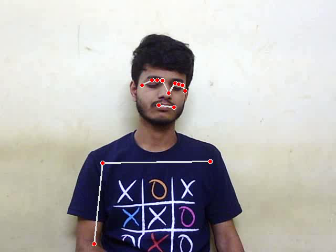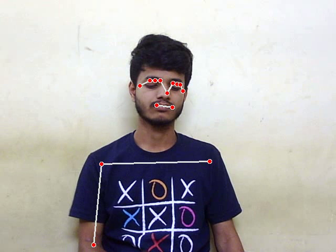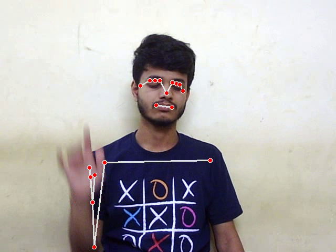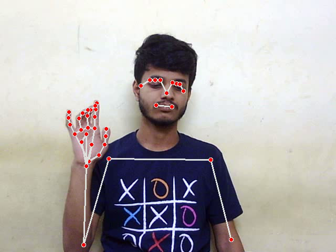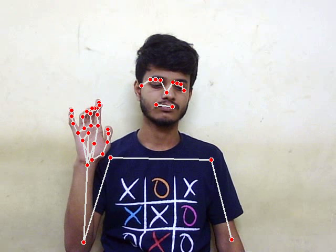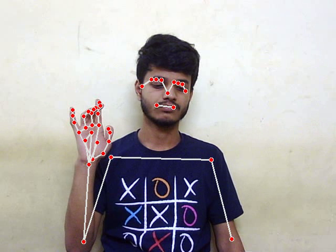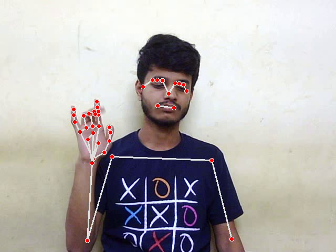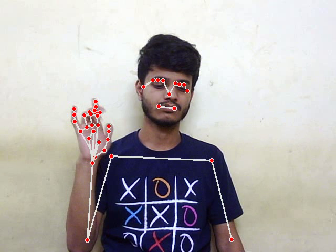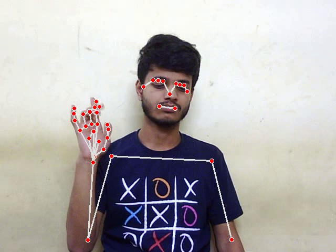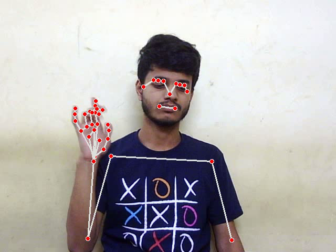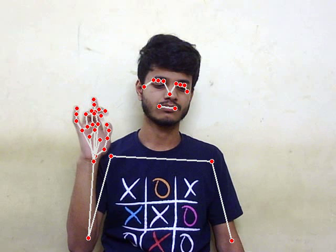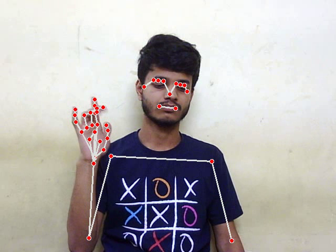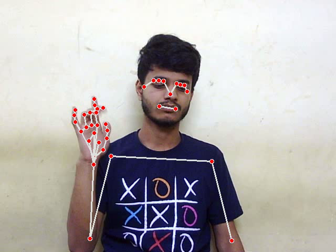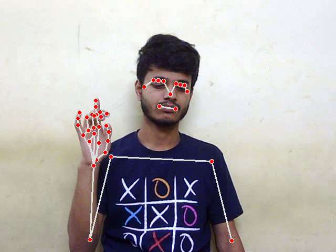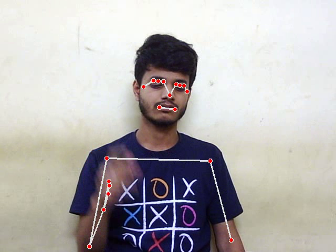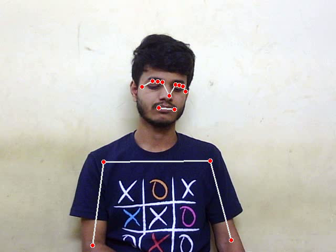why